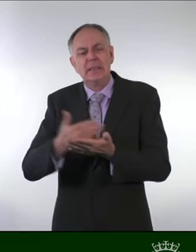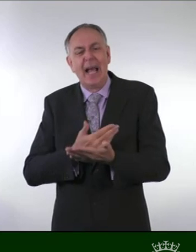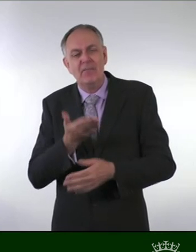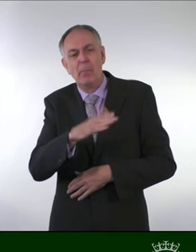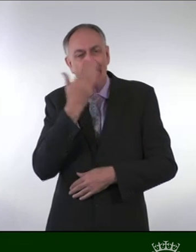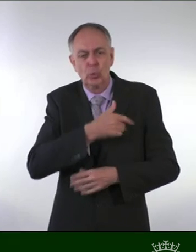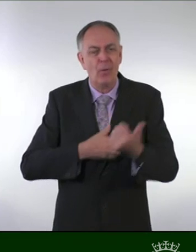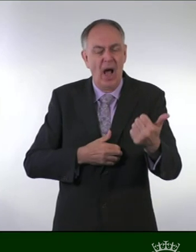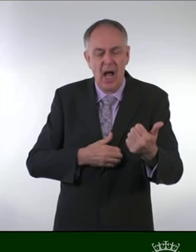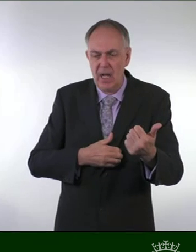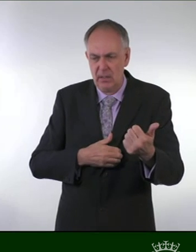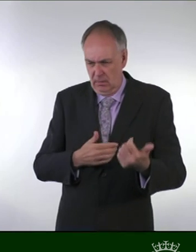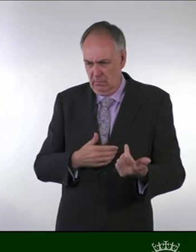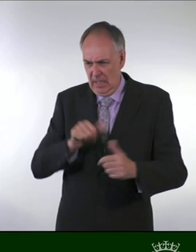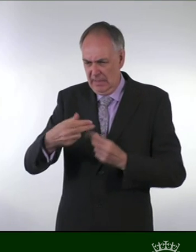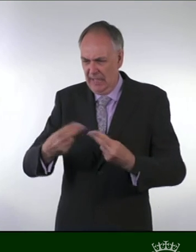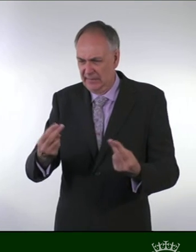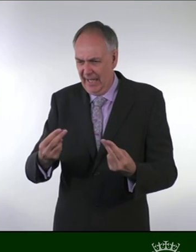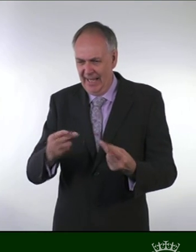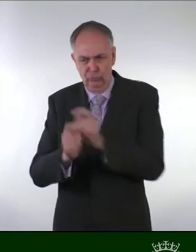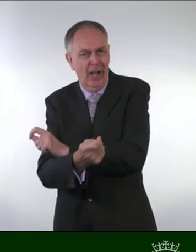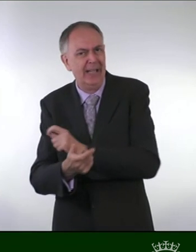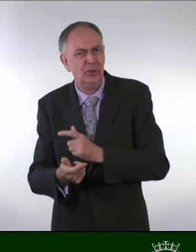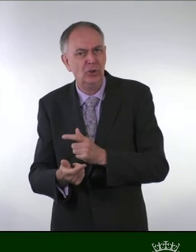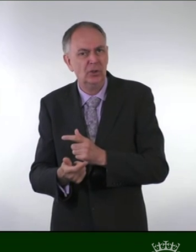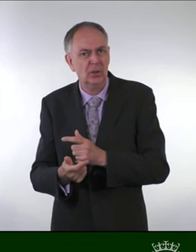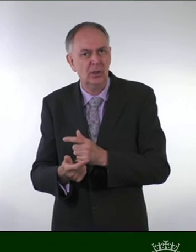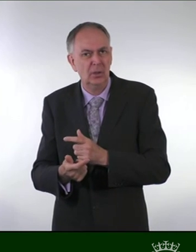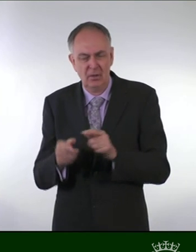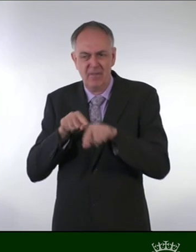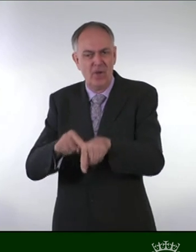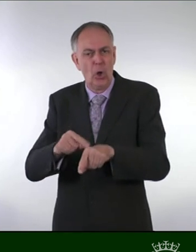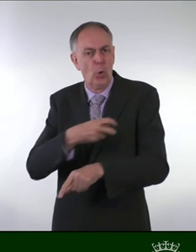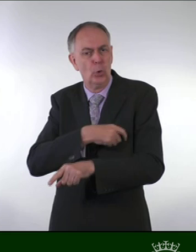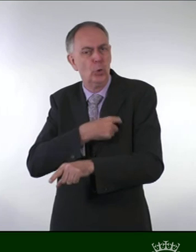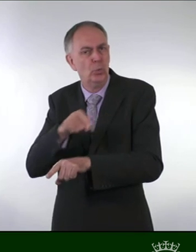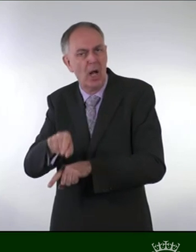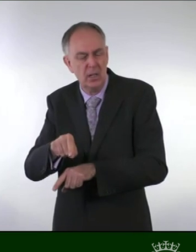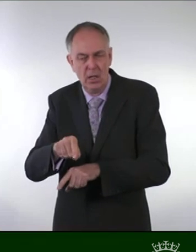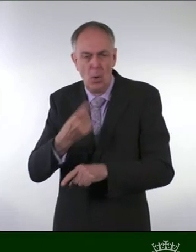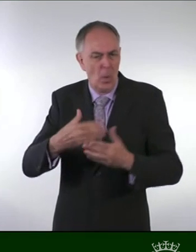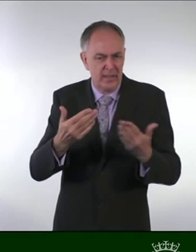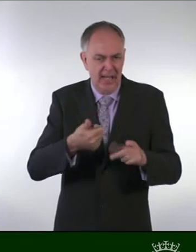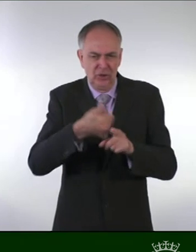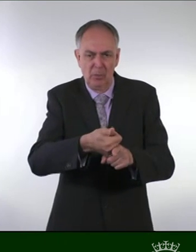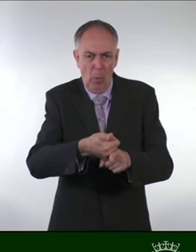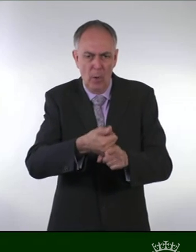The next day he is taking the line of the unions. One day they are supporting our economic programme.